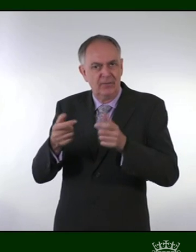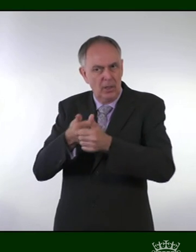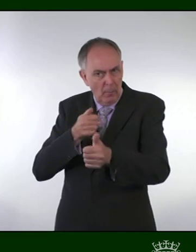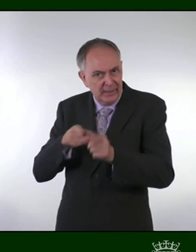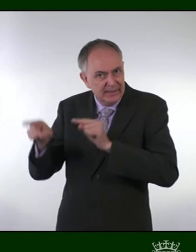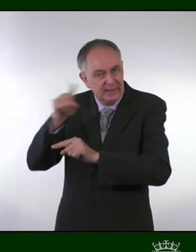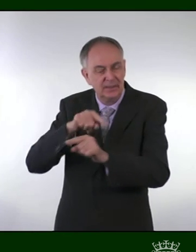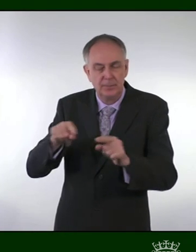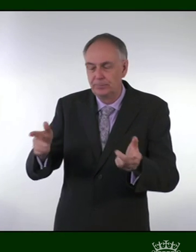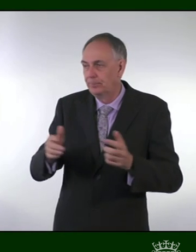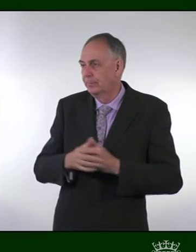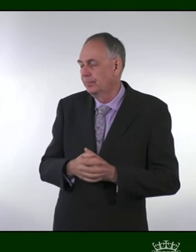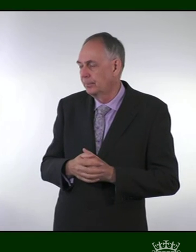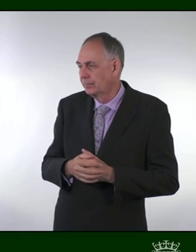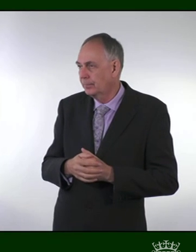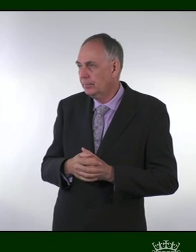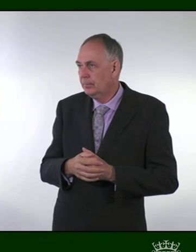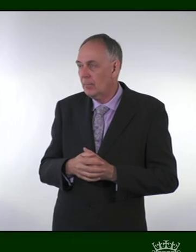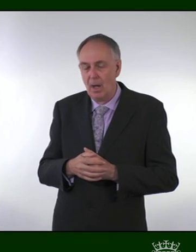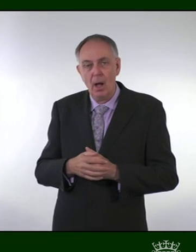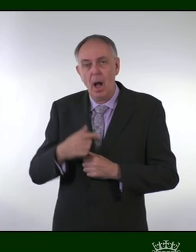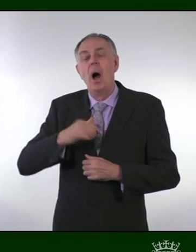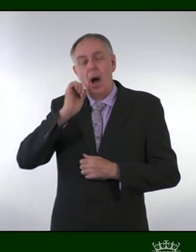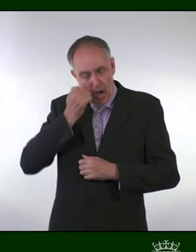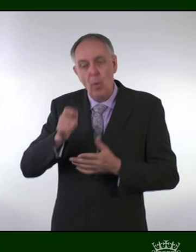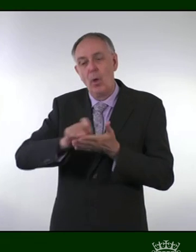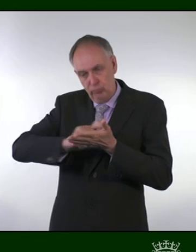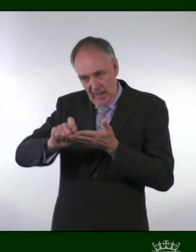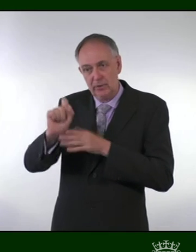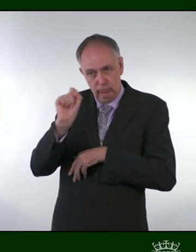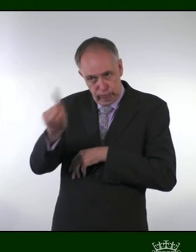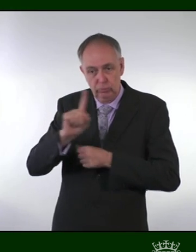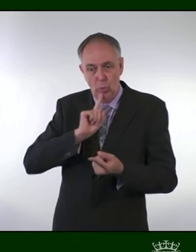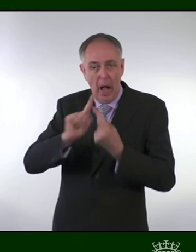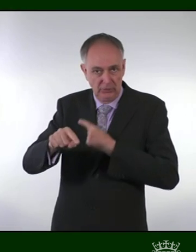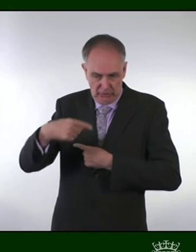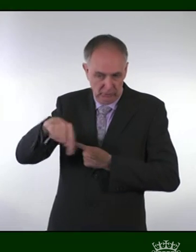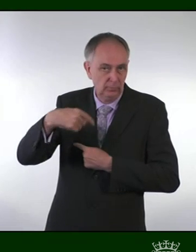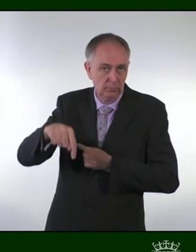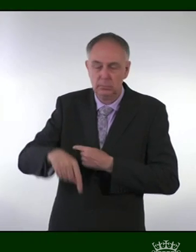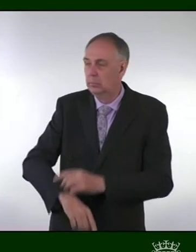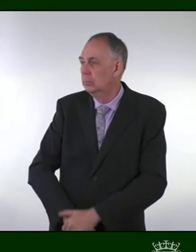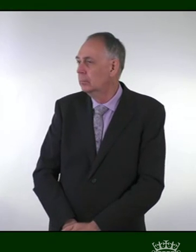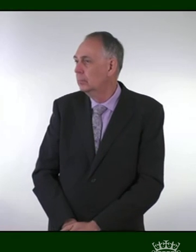The best I think I can say to the honourable Gentleman is that I will write to him with an answer about the Tay cities deal.